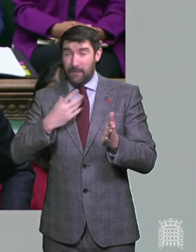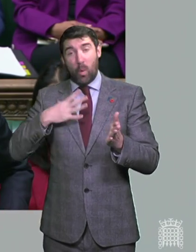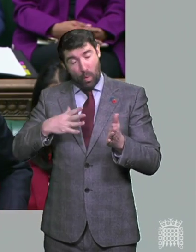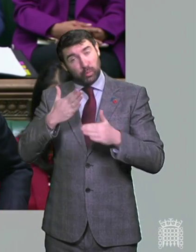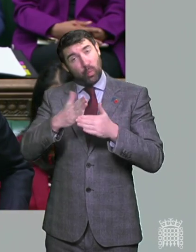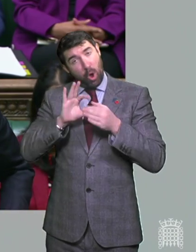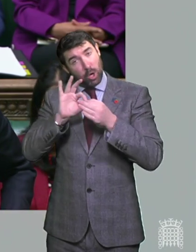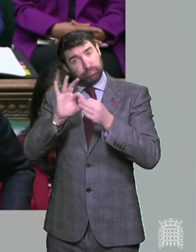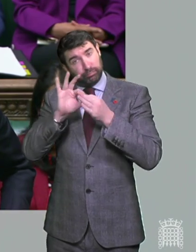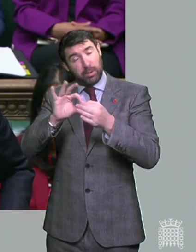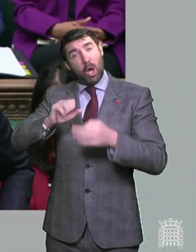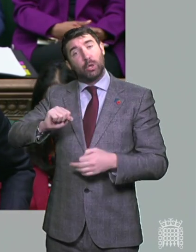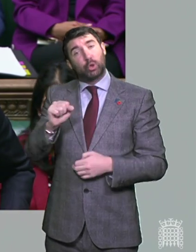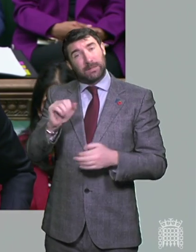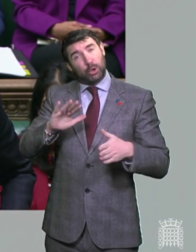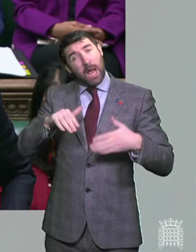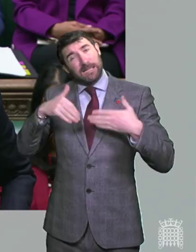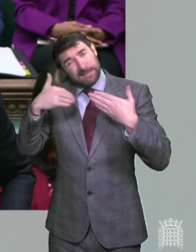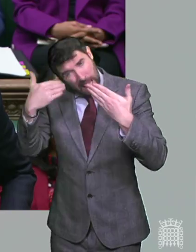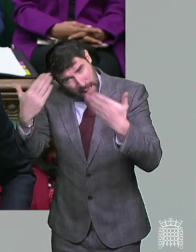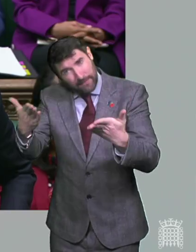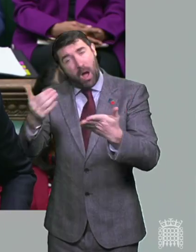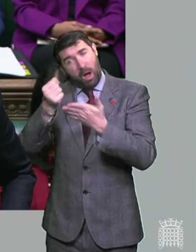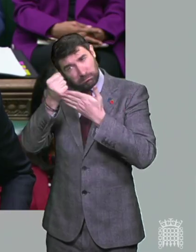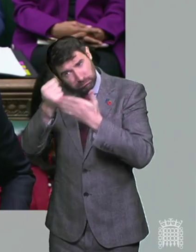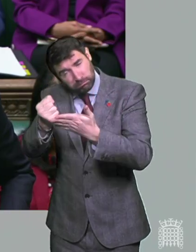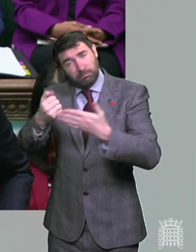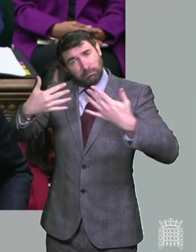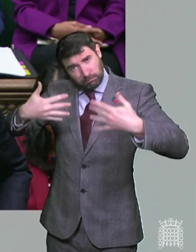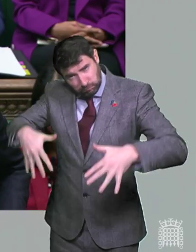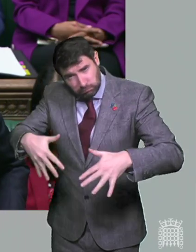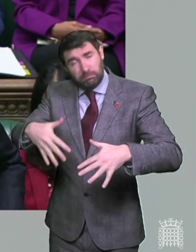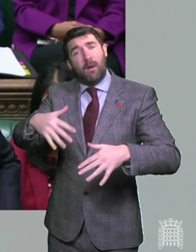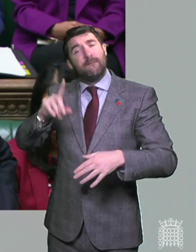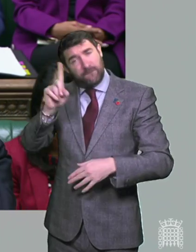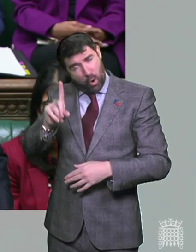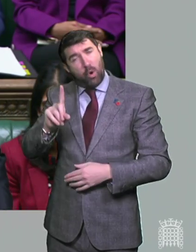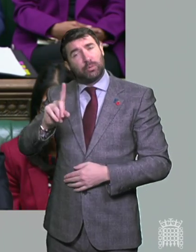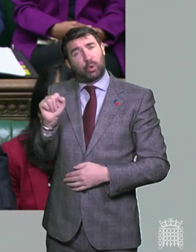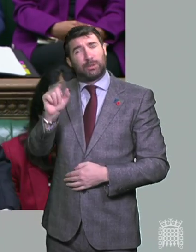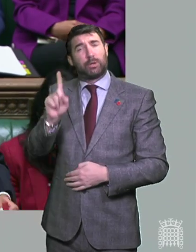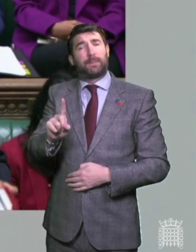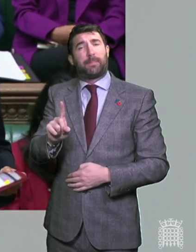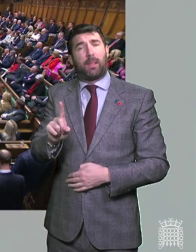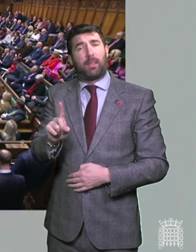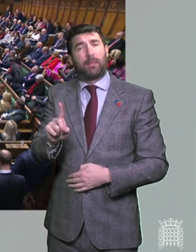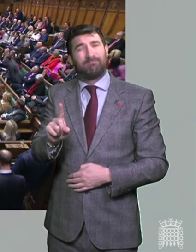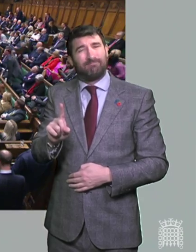I am pleased to be meeting the First Minister tomorrow, because that, I think, is what the people of Scotland want to see.